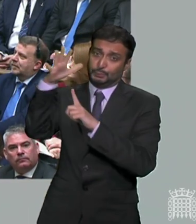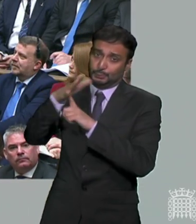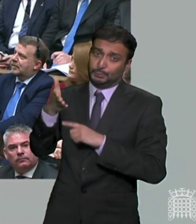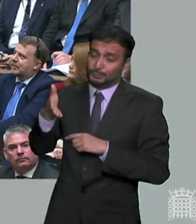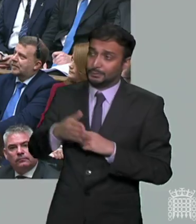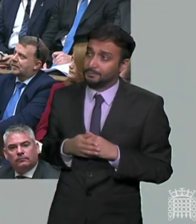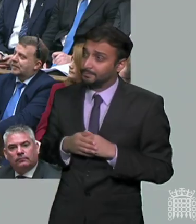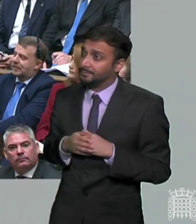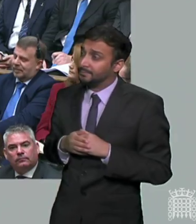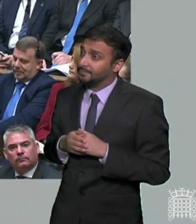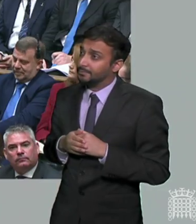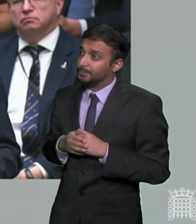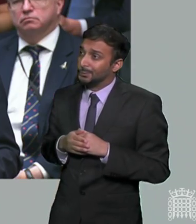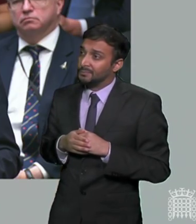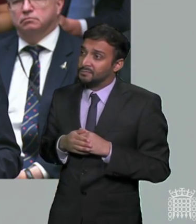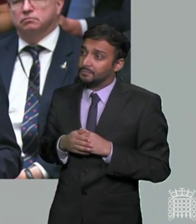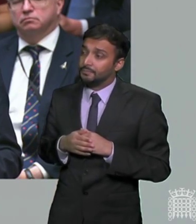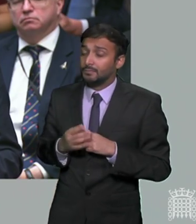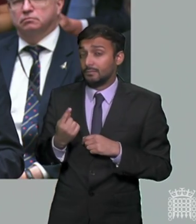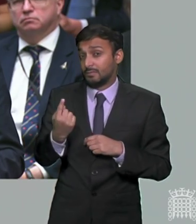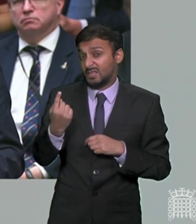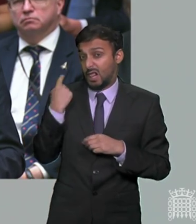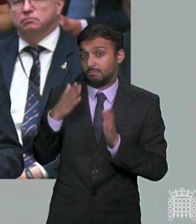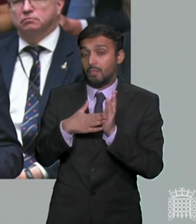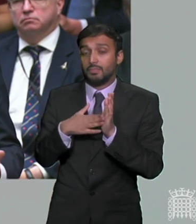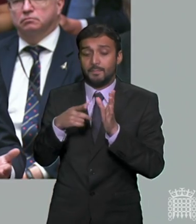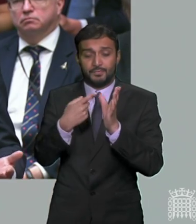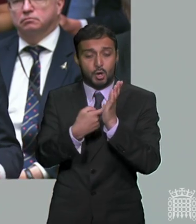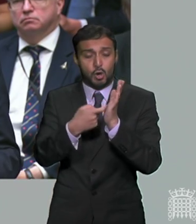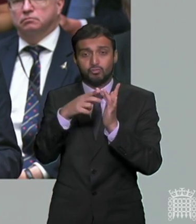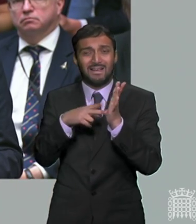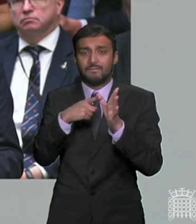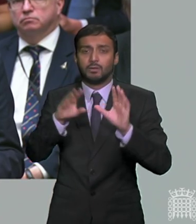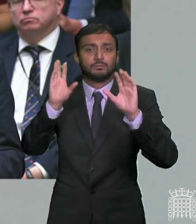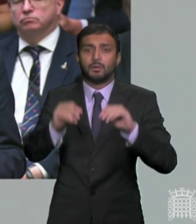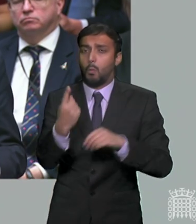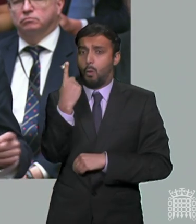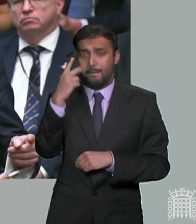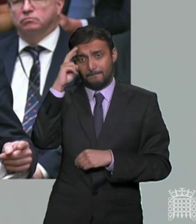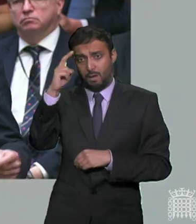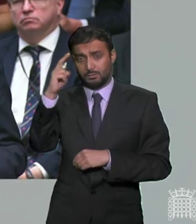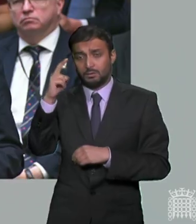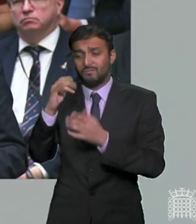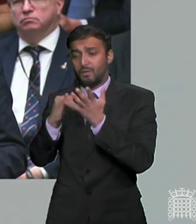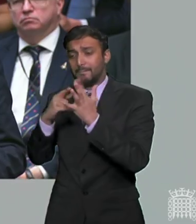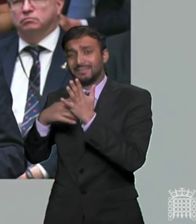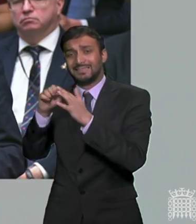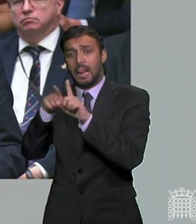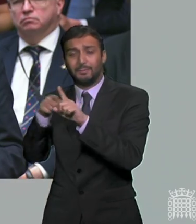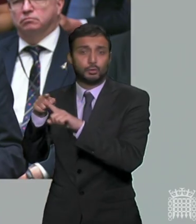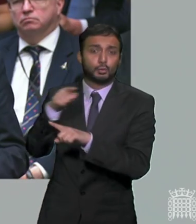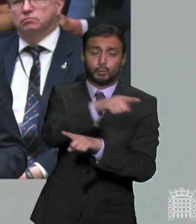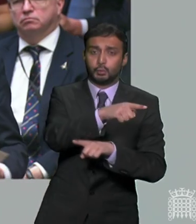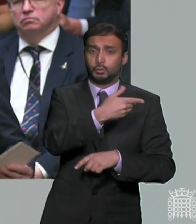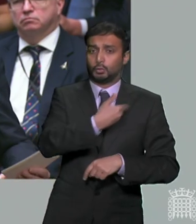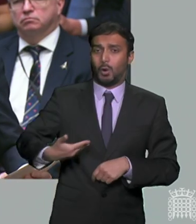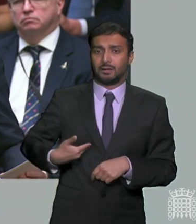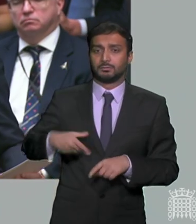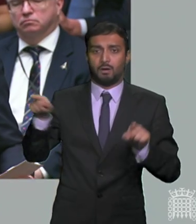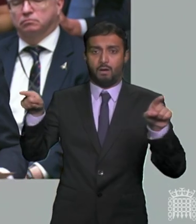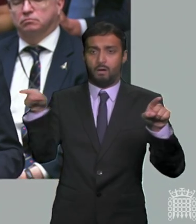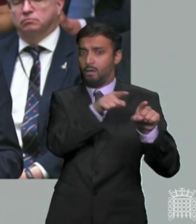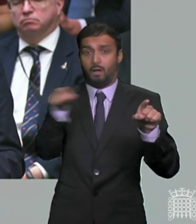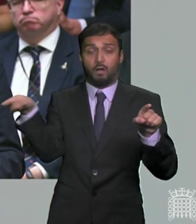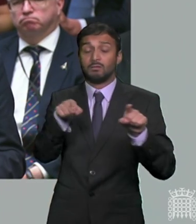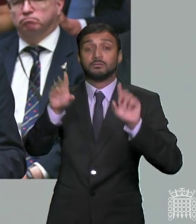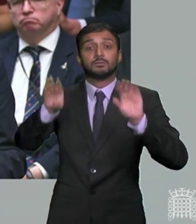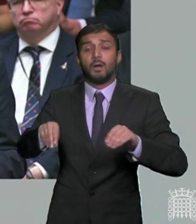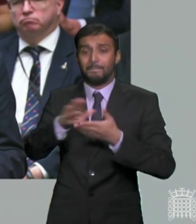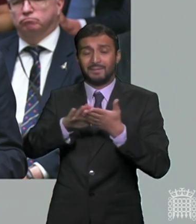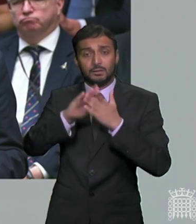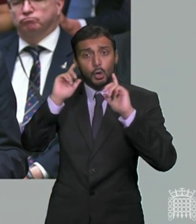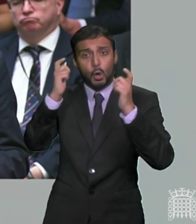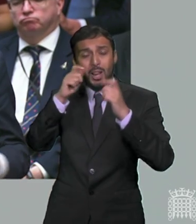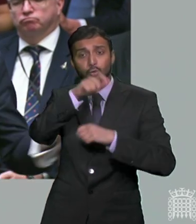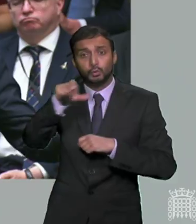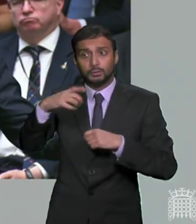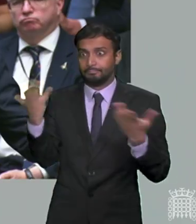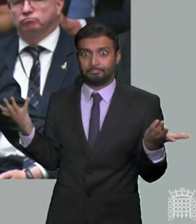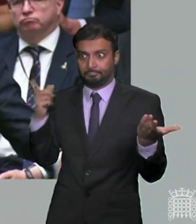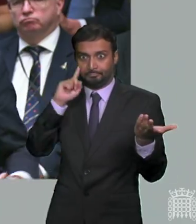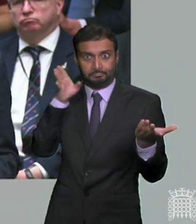Last month, Arriva stopped the only bus between Selby and Doncaster, meaning that 40 Selby College students had to find alternative transport at very short notice.